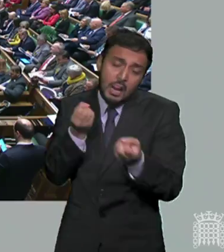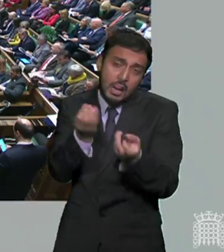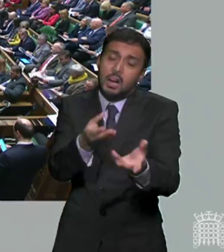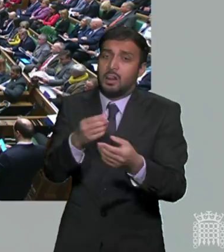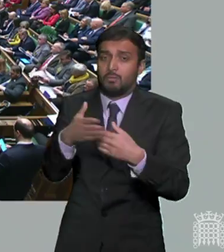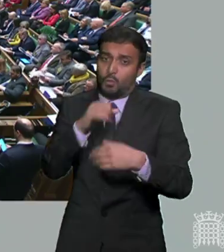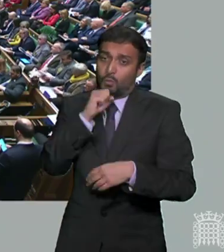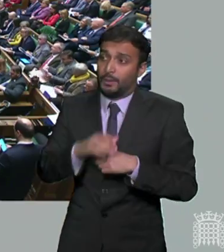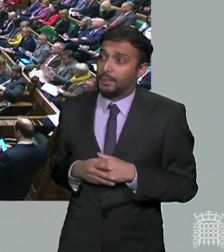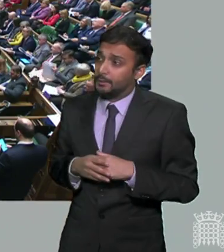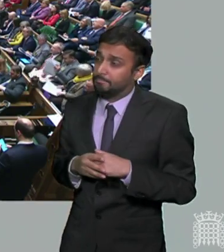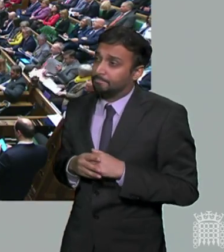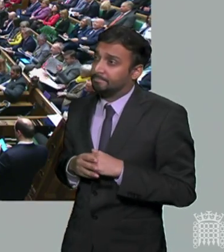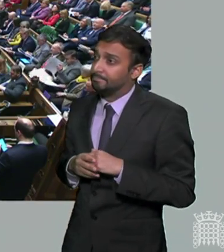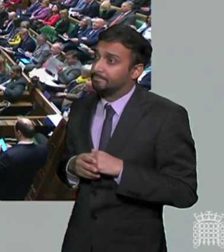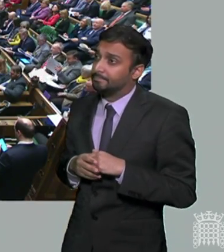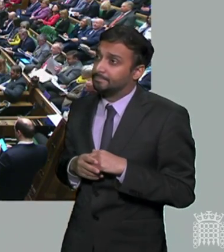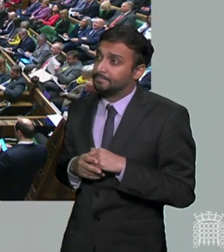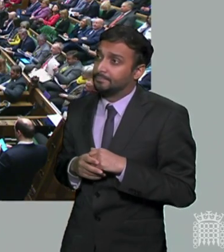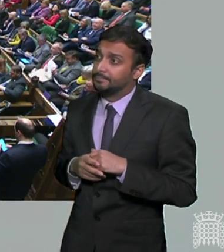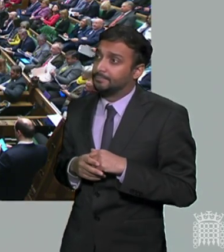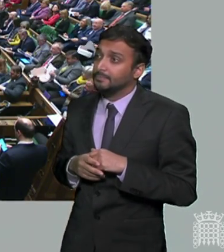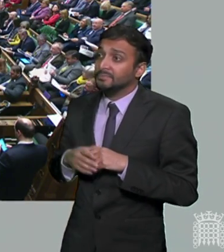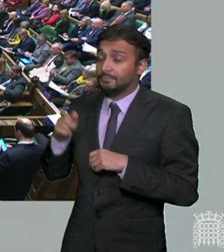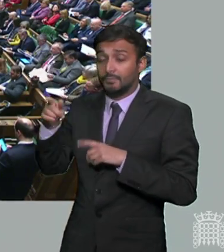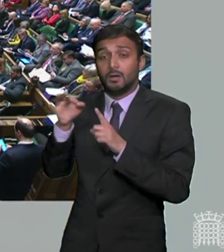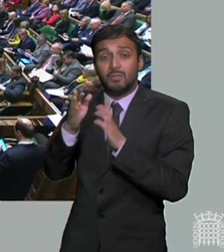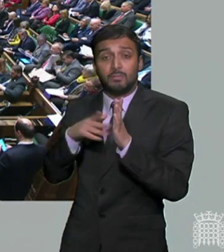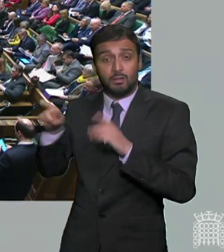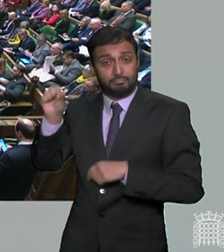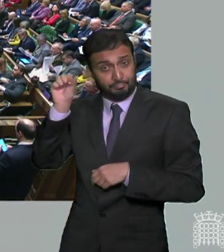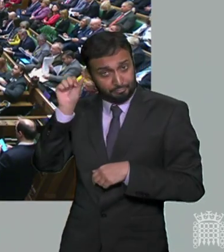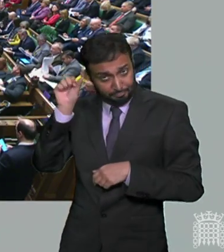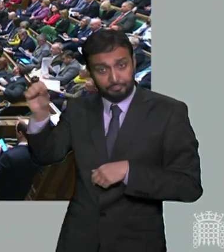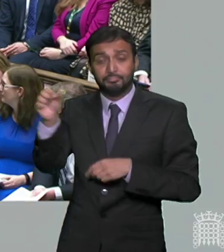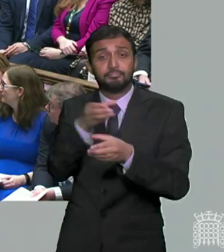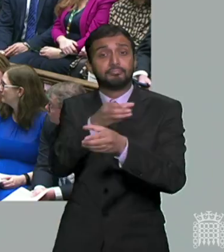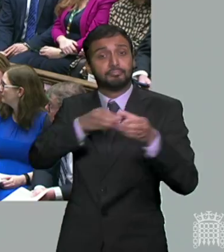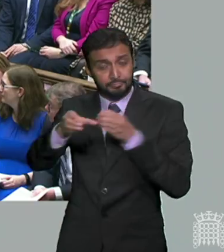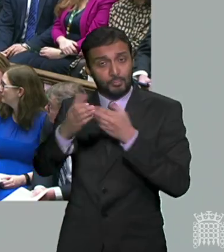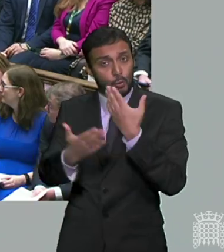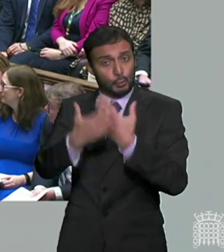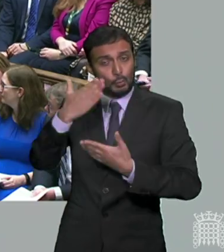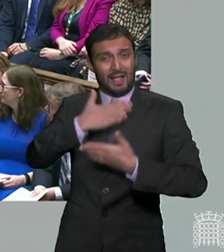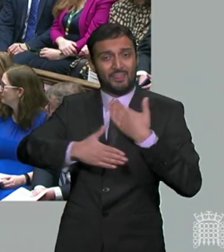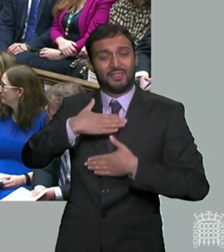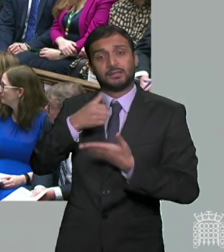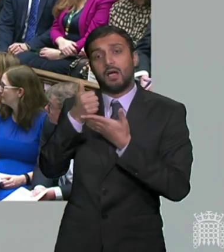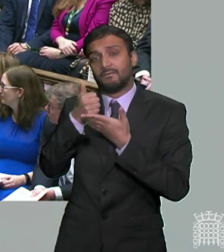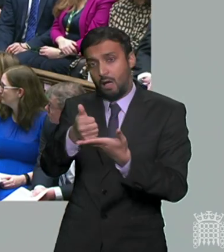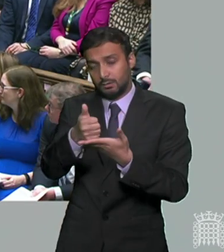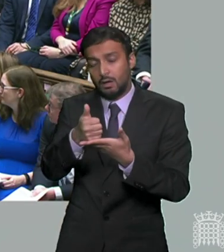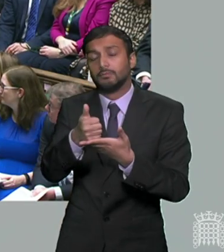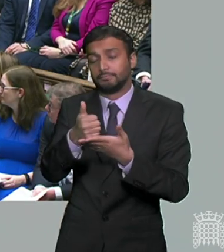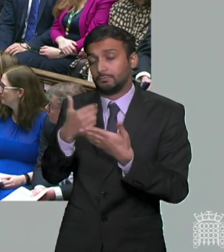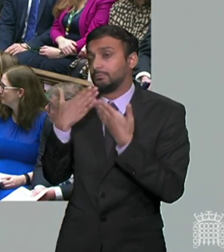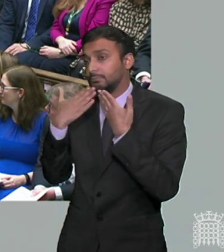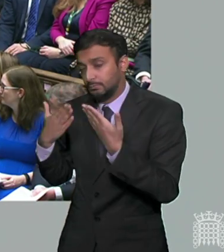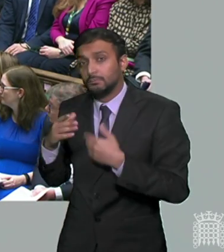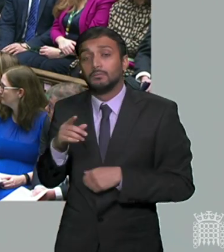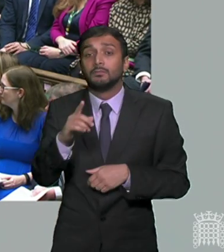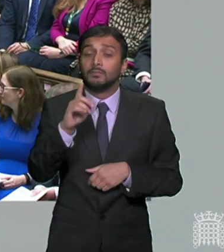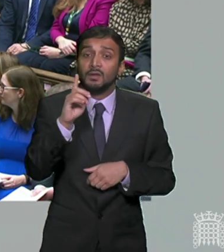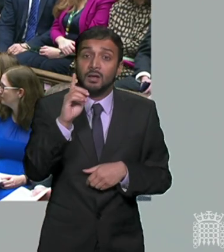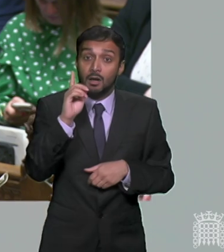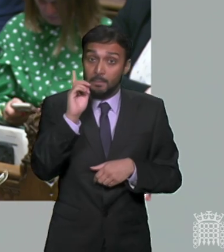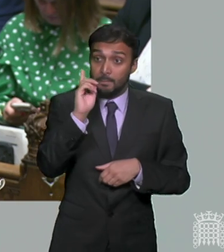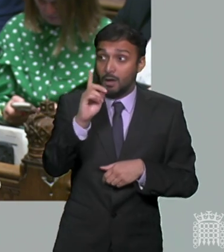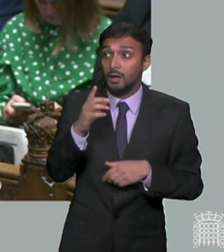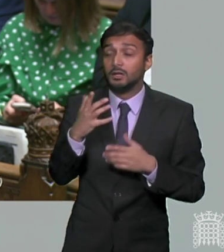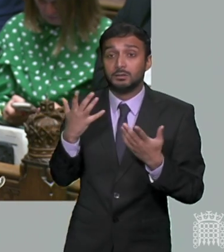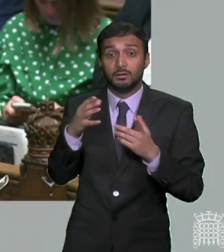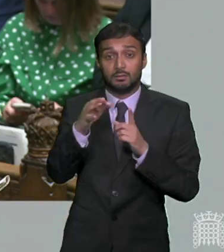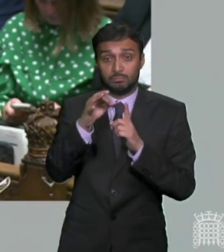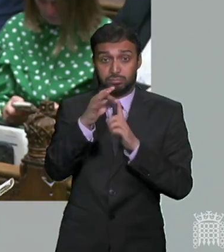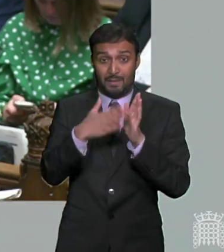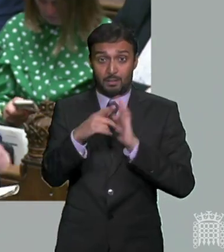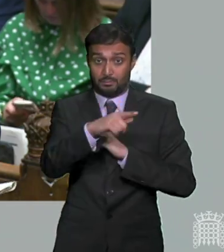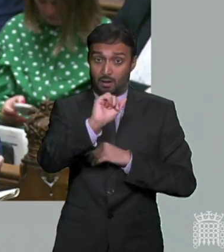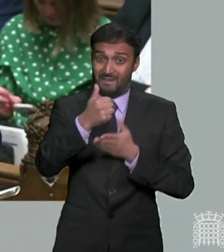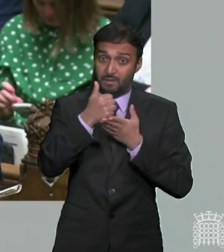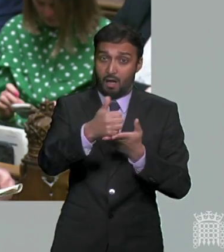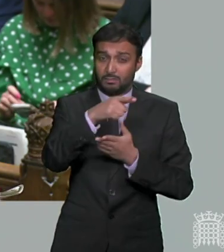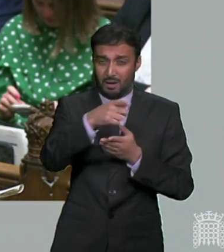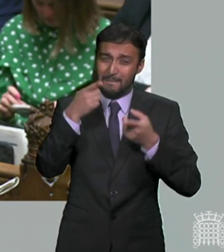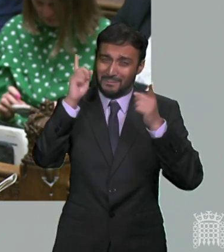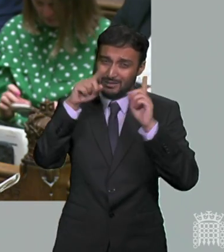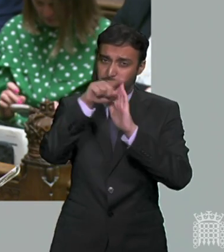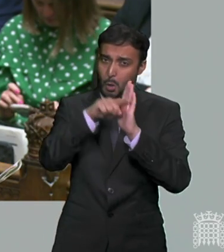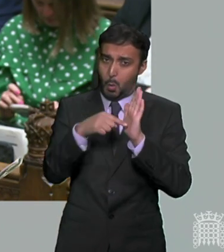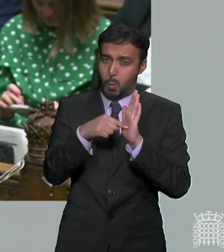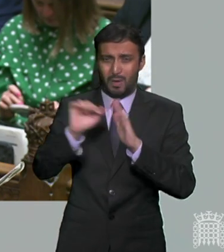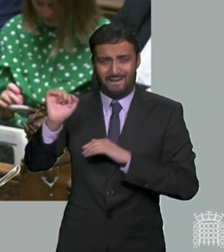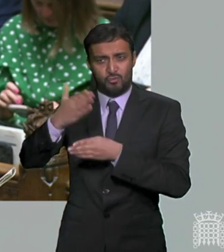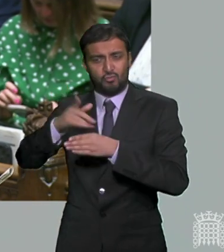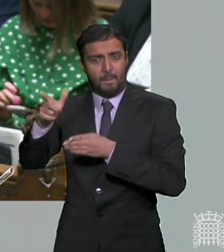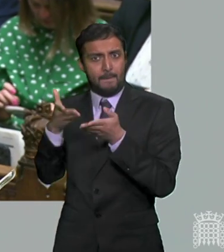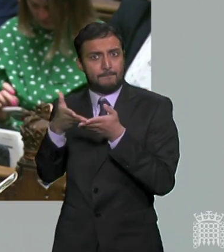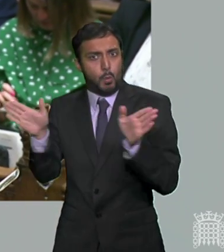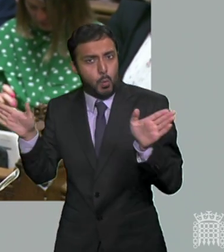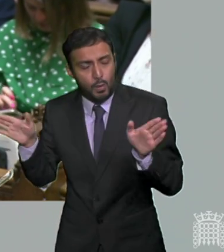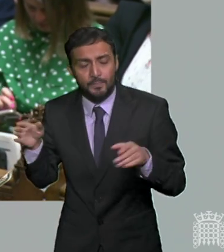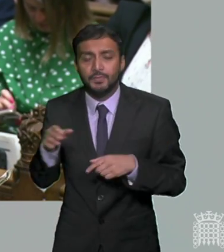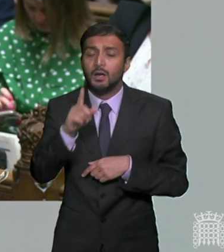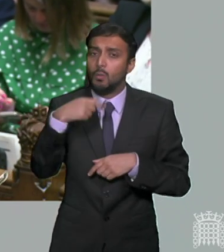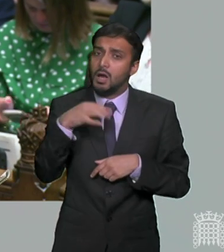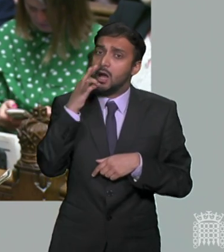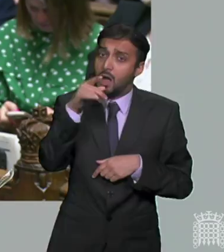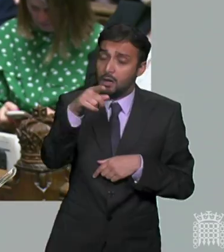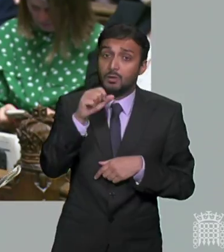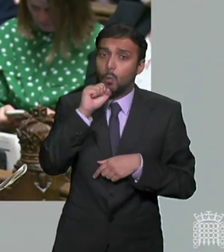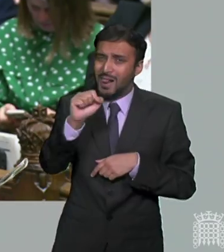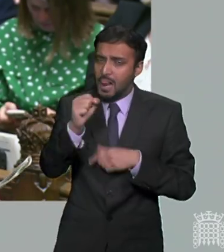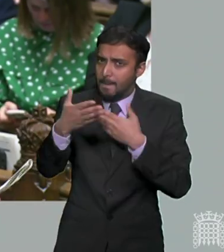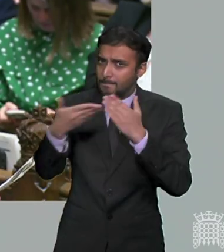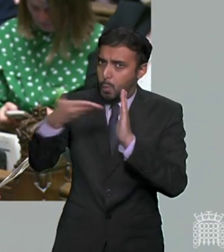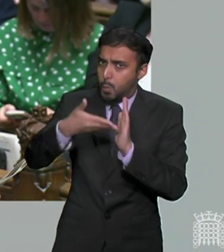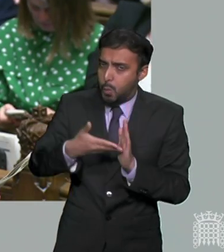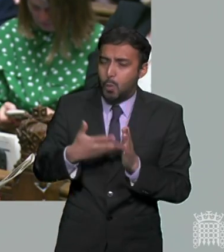The Prime Minister has rightly promised to recruit a successor to Lord Geidt as his ethics adviser promptly, but does he accept that threats to integrity are often broader than the job description of the Prime Minister’s adviser on the ministerial code, and will he therefore commit to introducing the additional measures in the new five-point integrity plan on topics